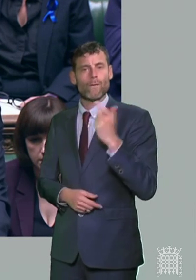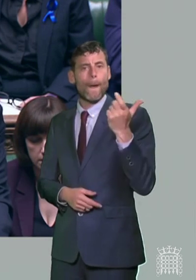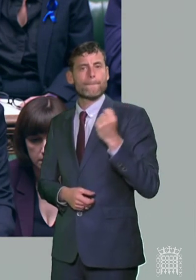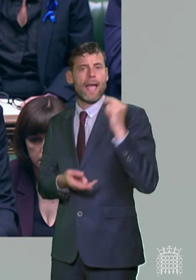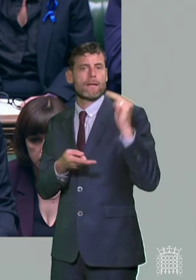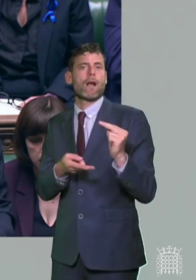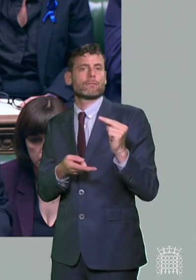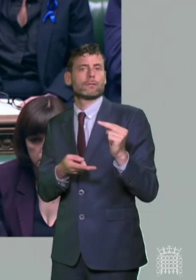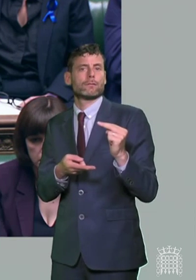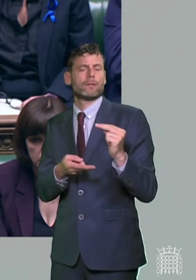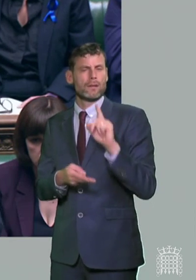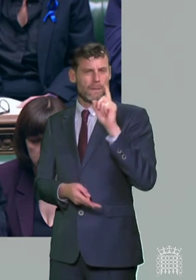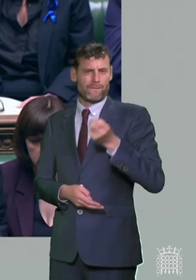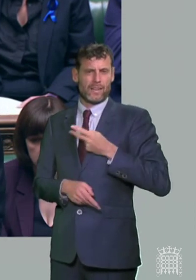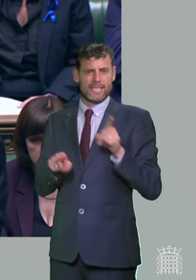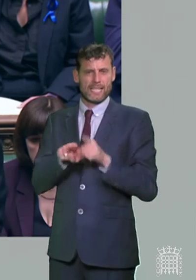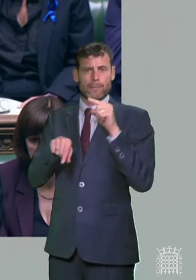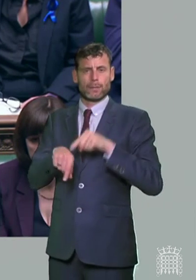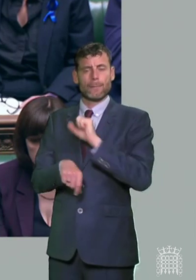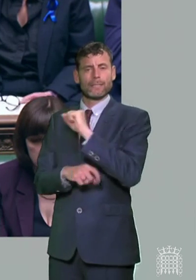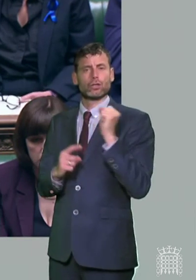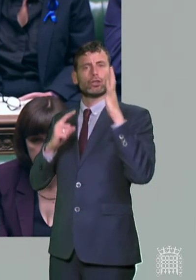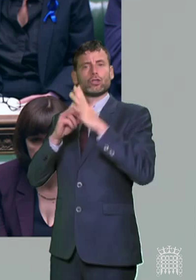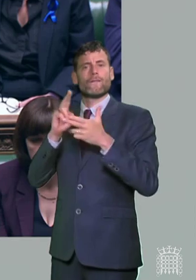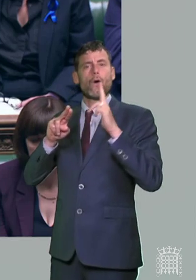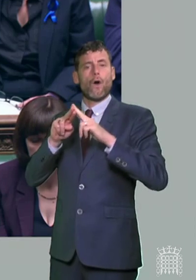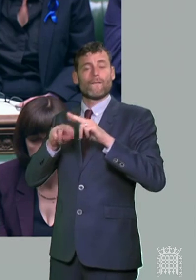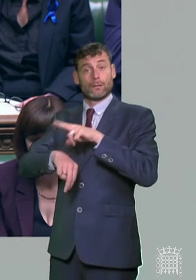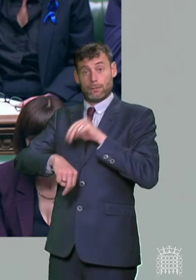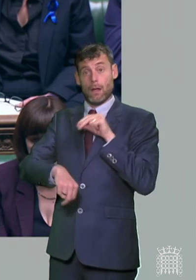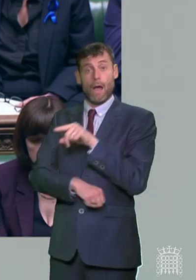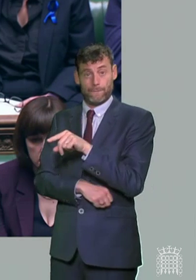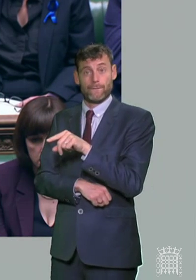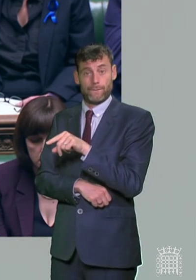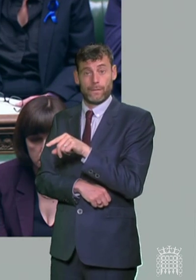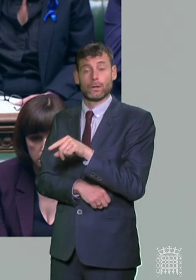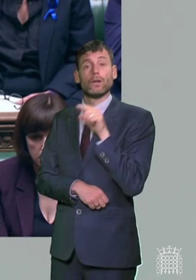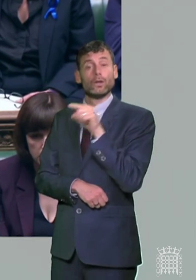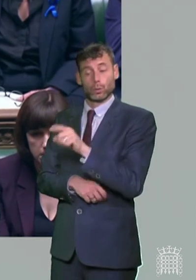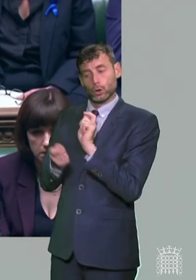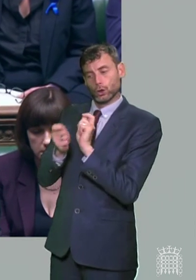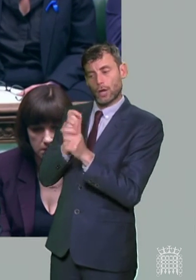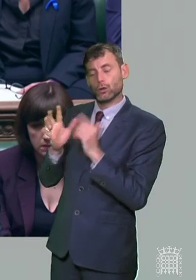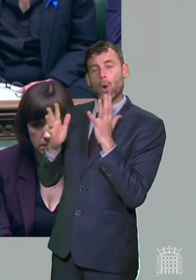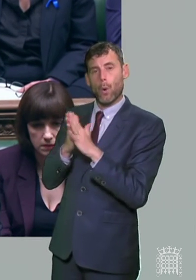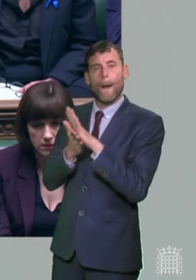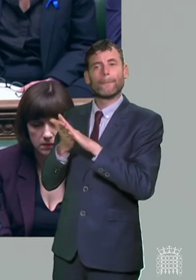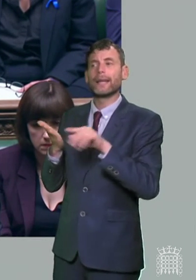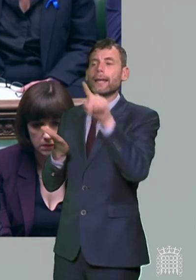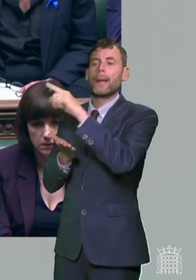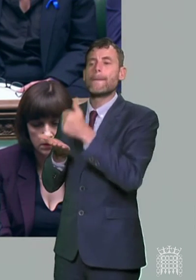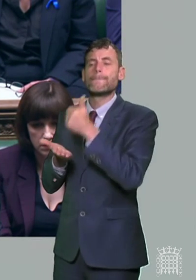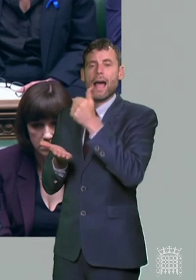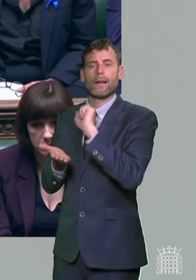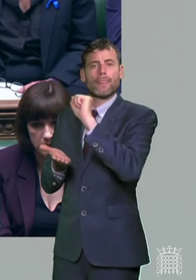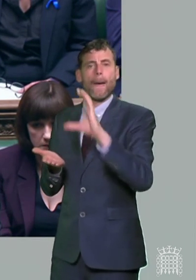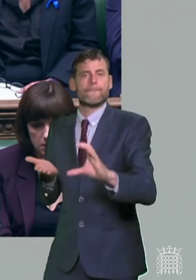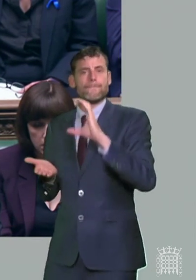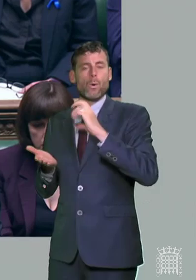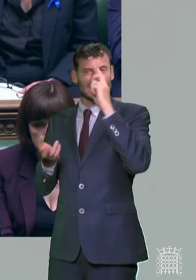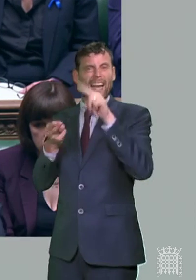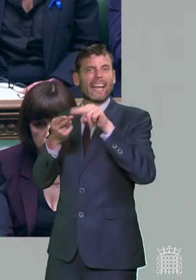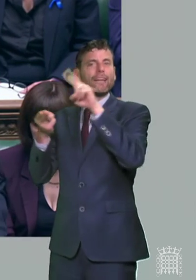At the same time, his chief of staff, the right honourable Member for North East Cambridgeshire , is trying to change the law to get bankers’ bonuses increased.